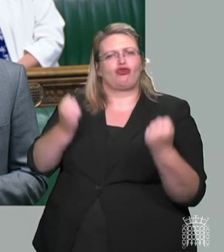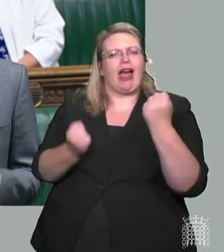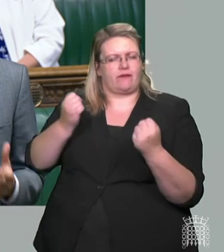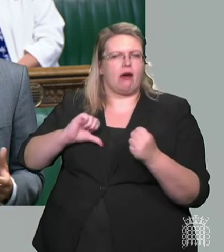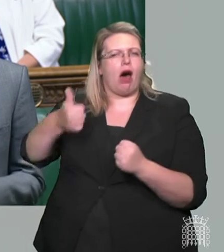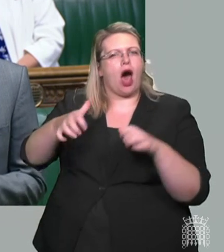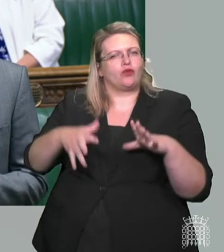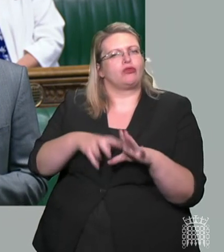So I have a simple question for the Prime Minister